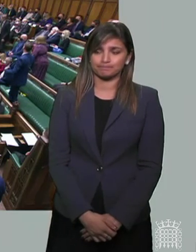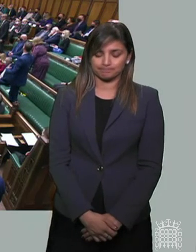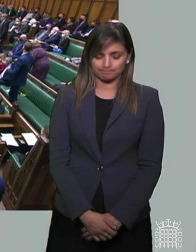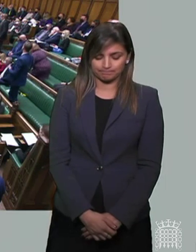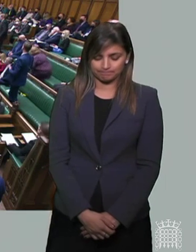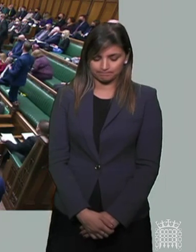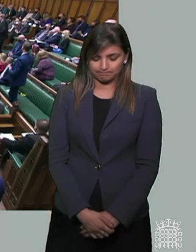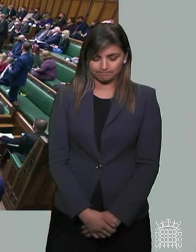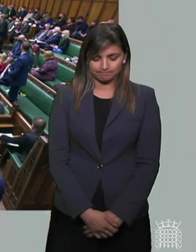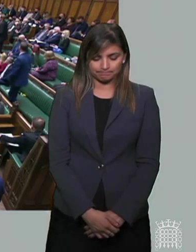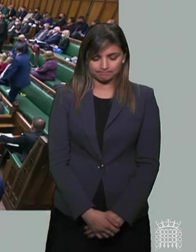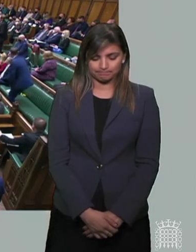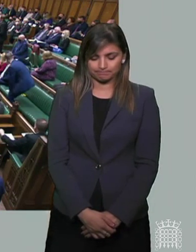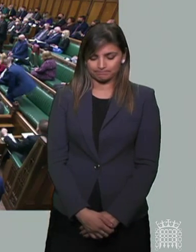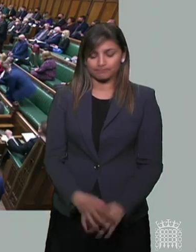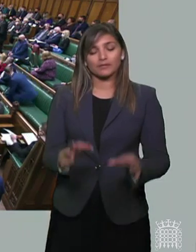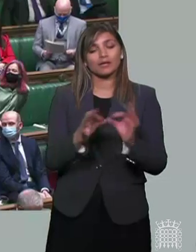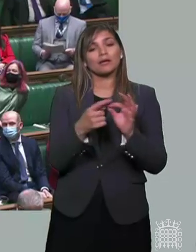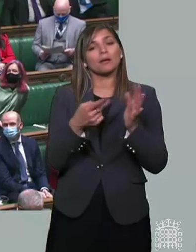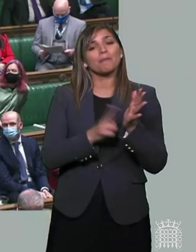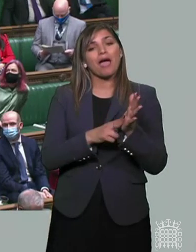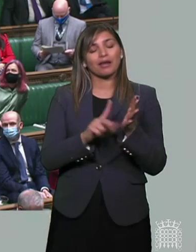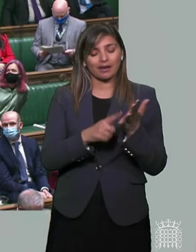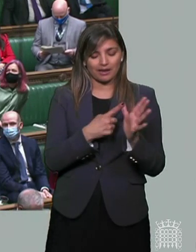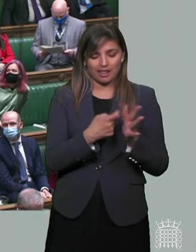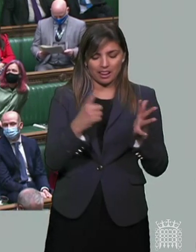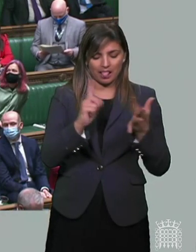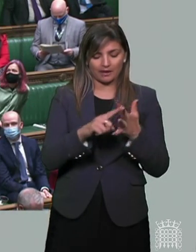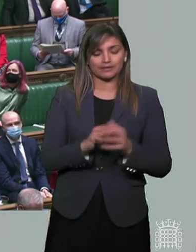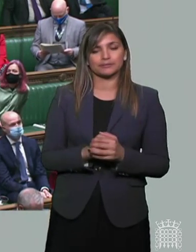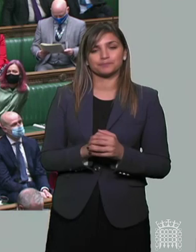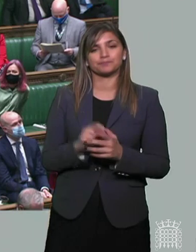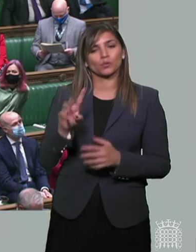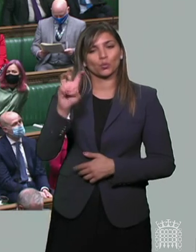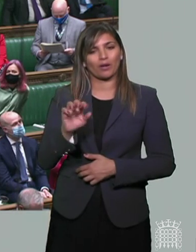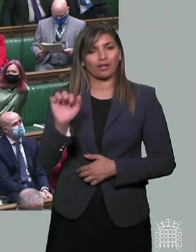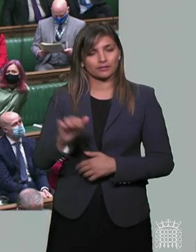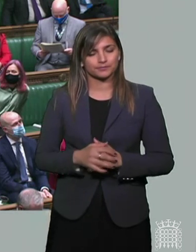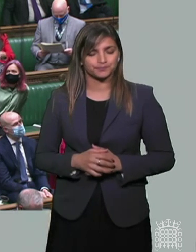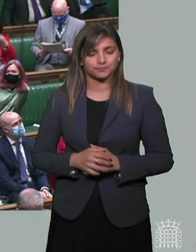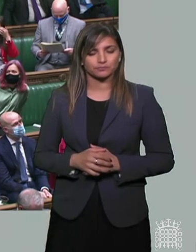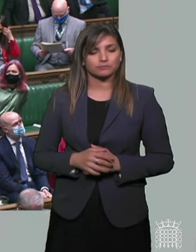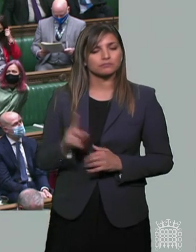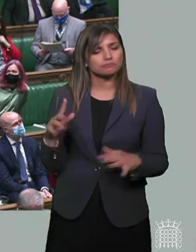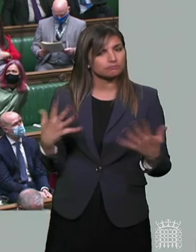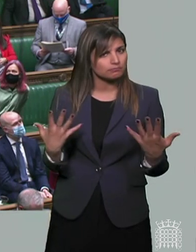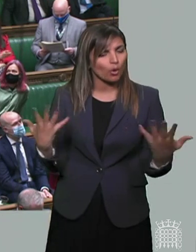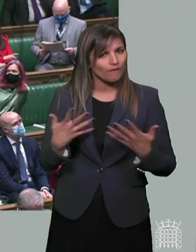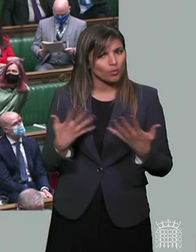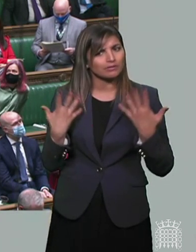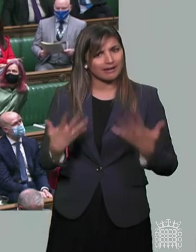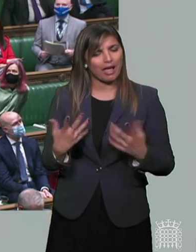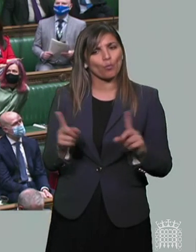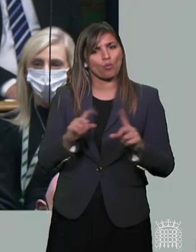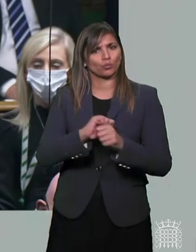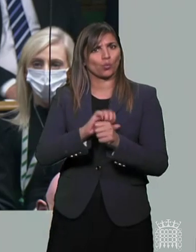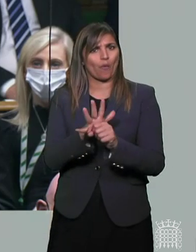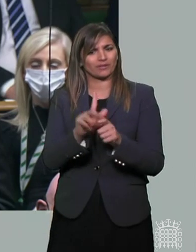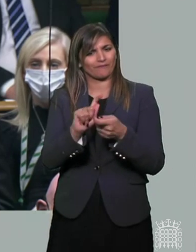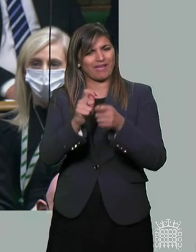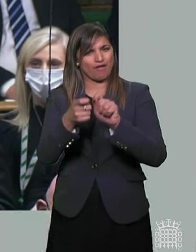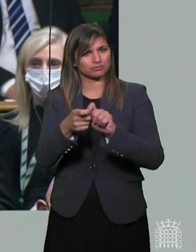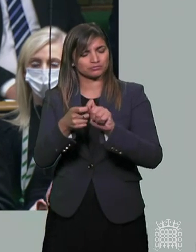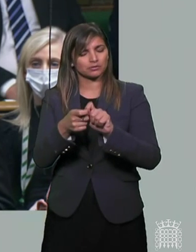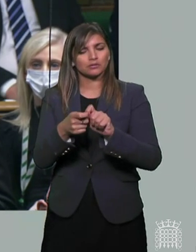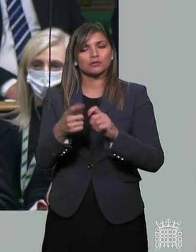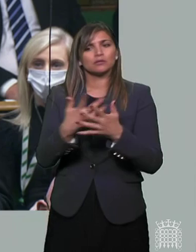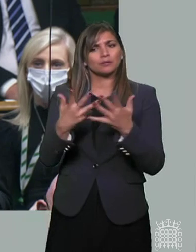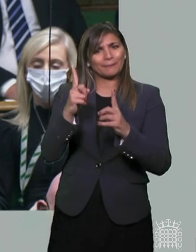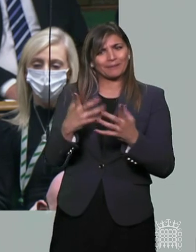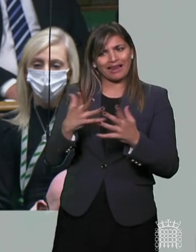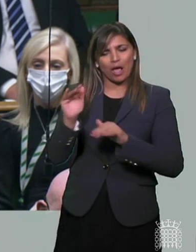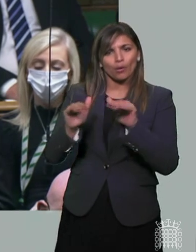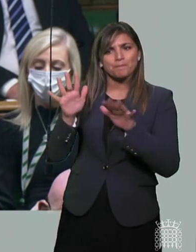With the emergence of the omicron variant and the rising number of covid infections, more and more people are being asked to self-isolate or stay at home to look after isolating children.